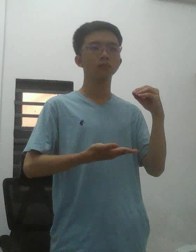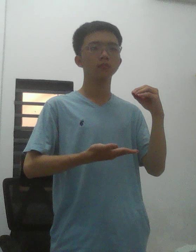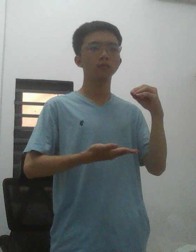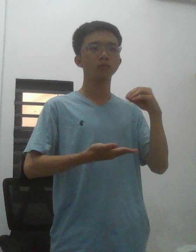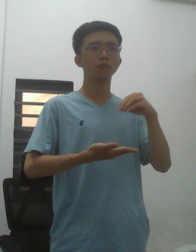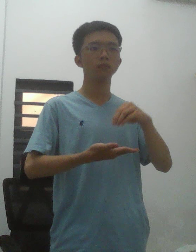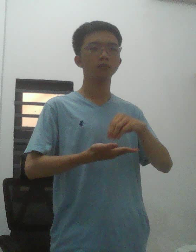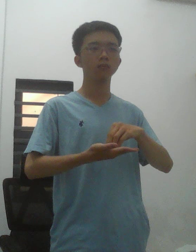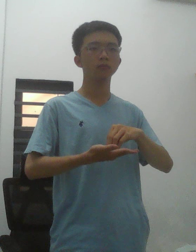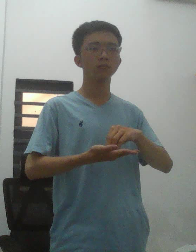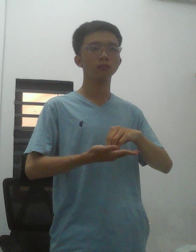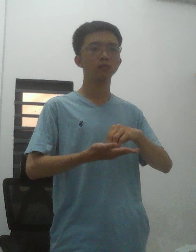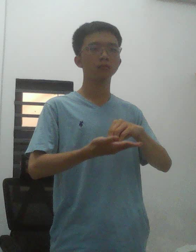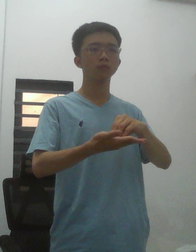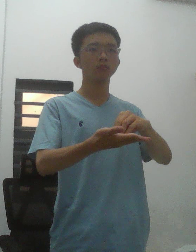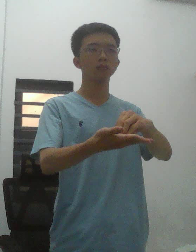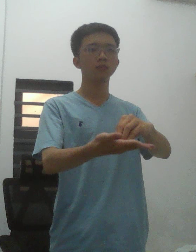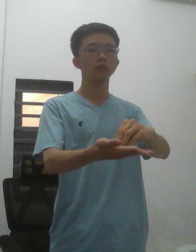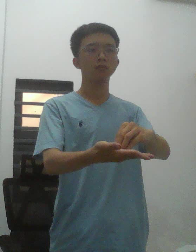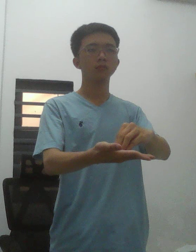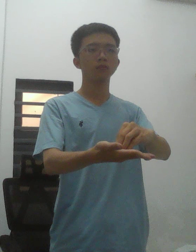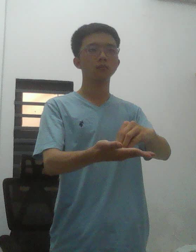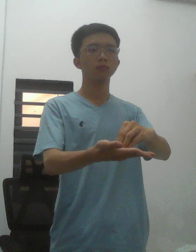san pham